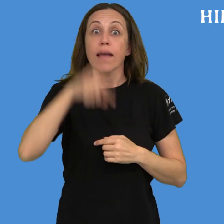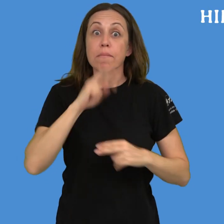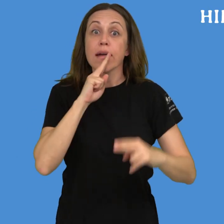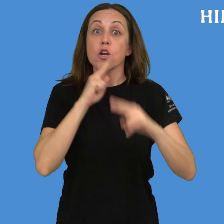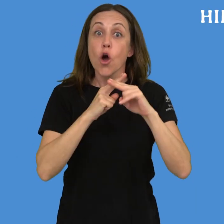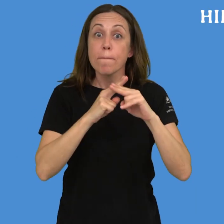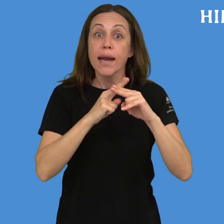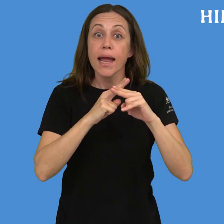nombre